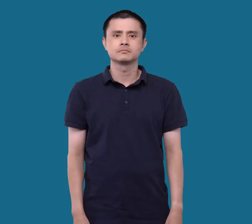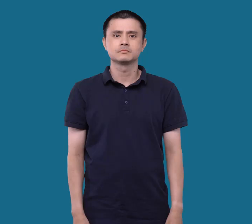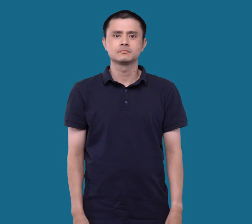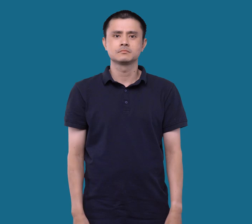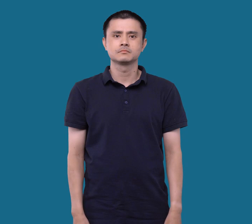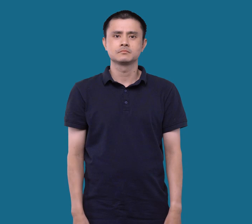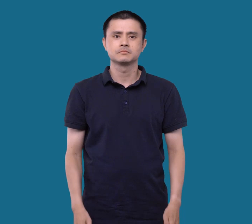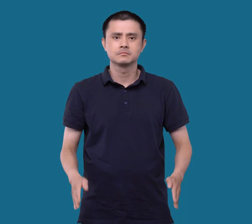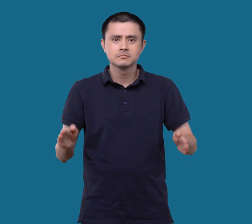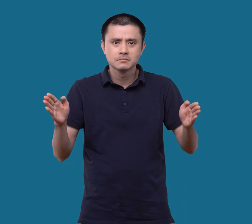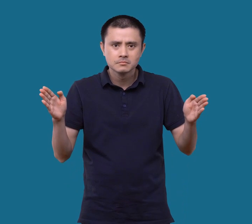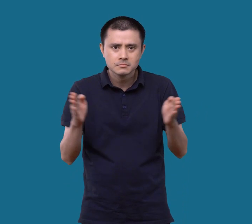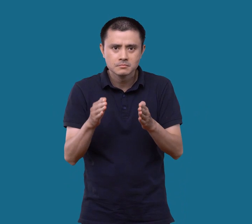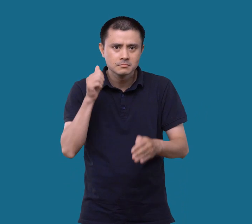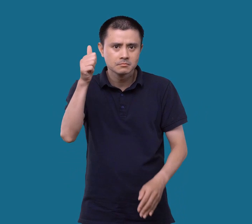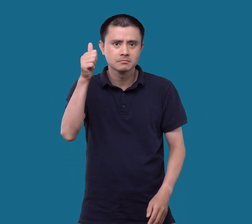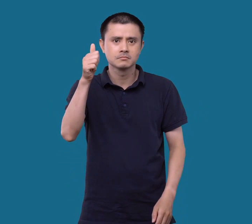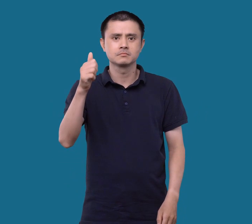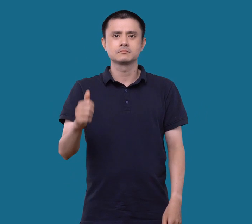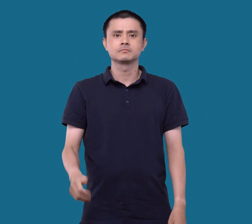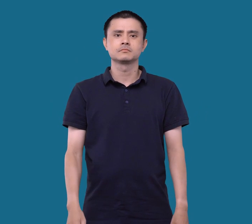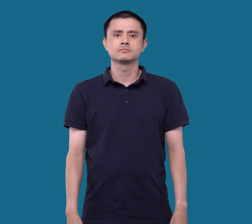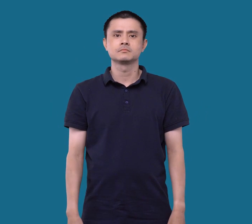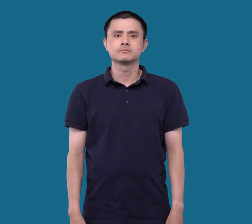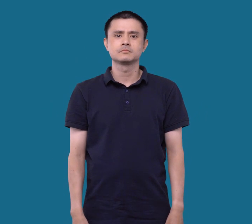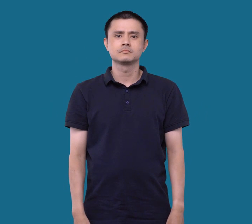ngắn nhất